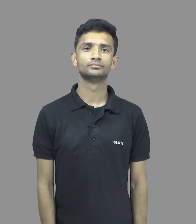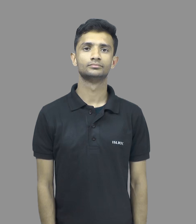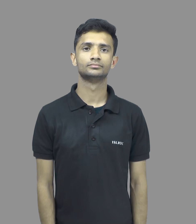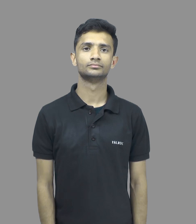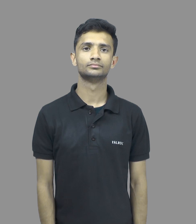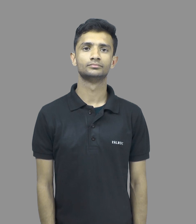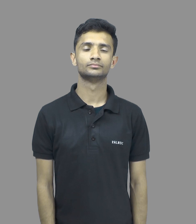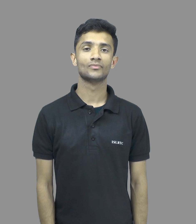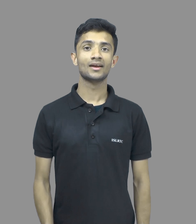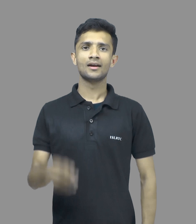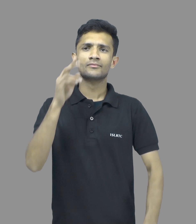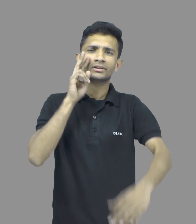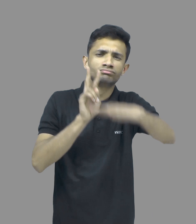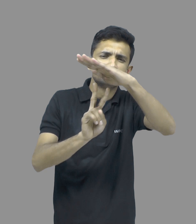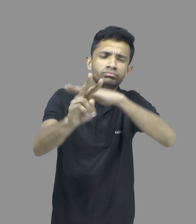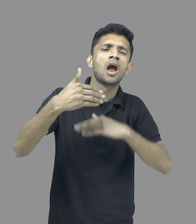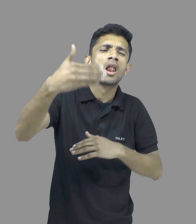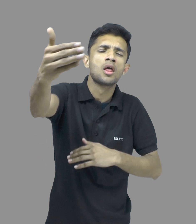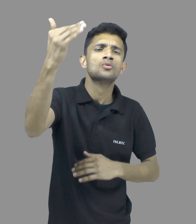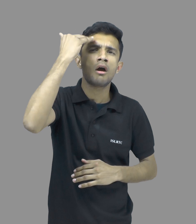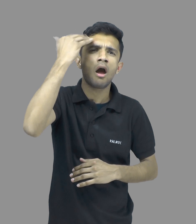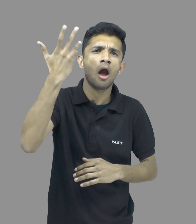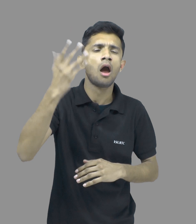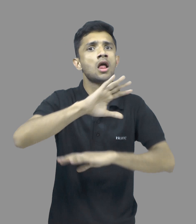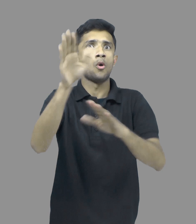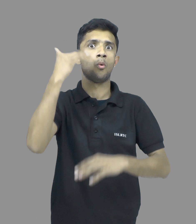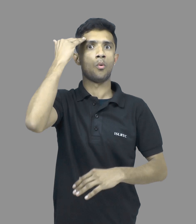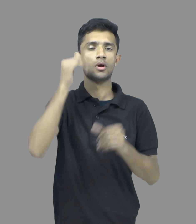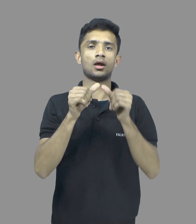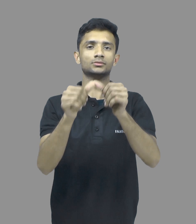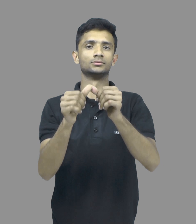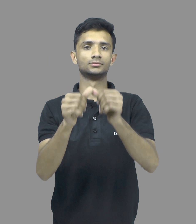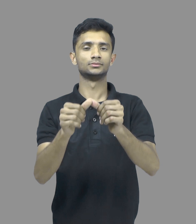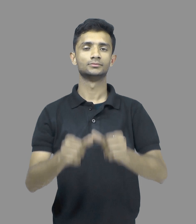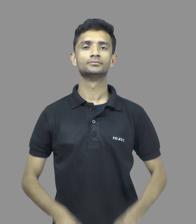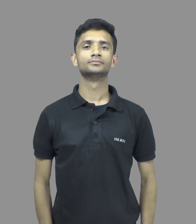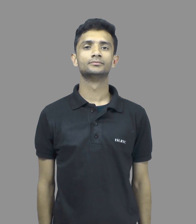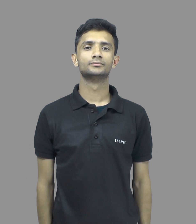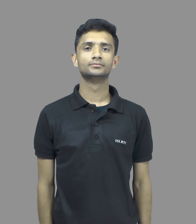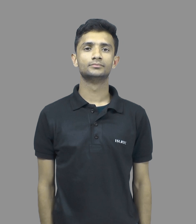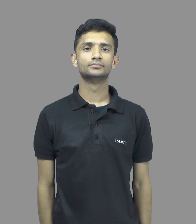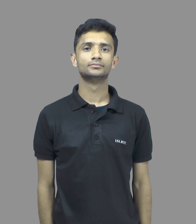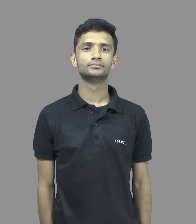Predict